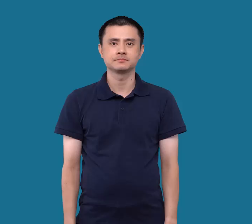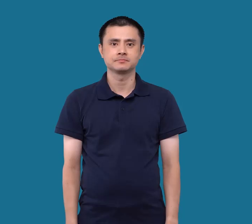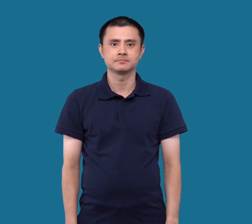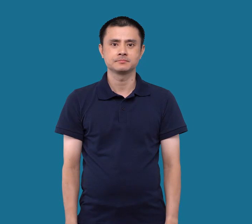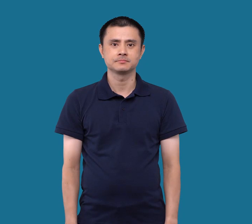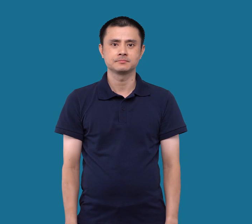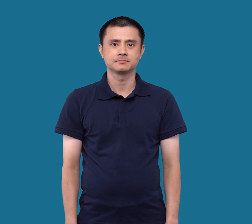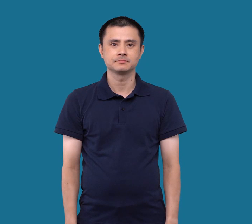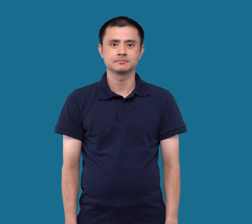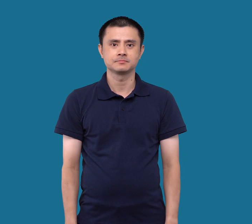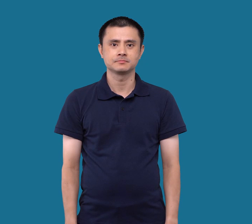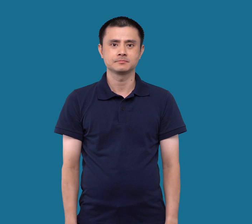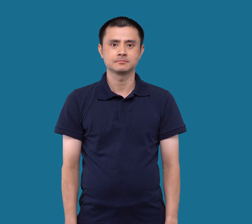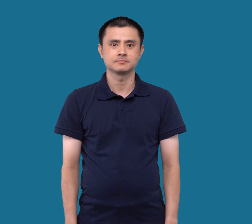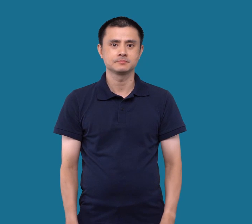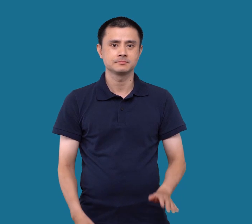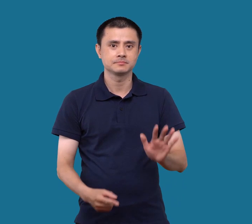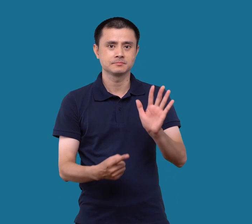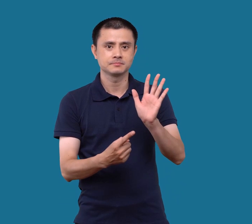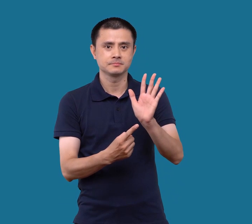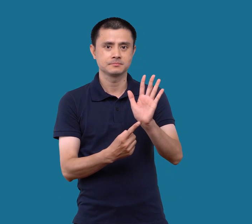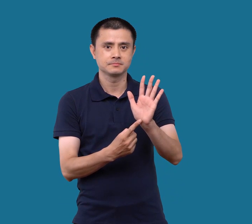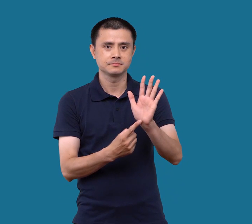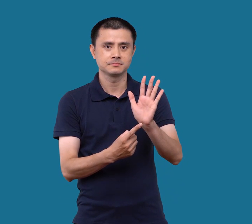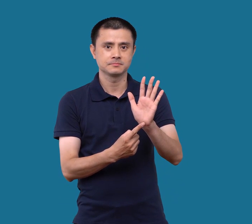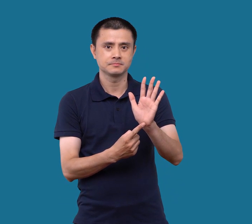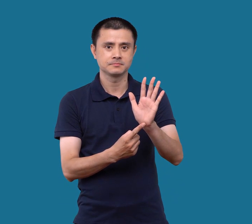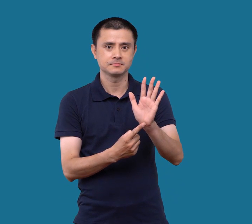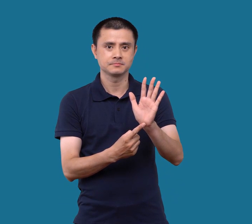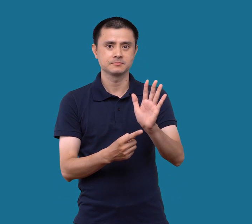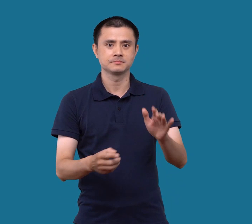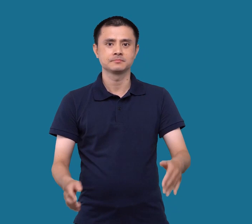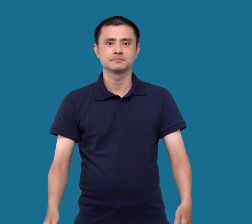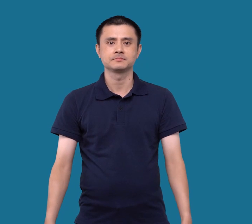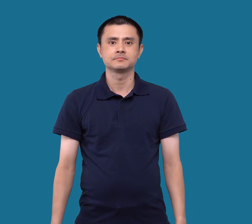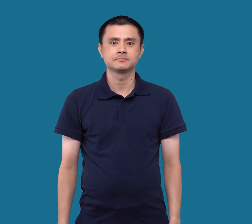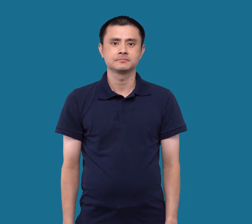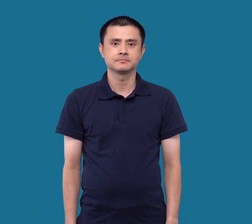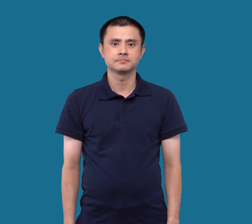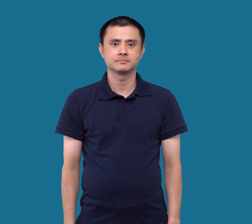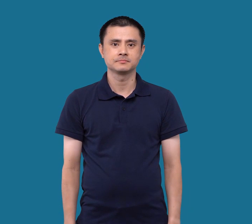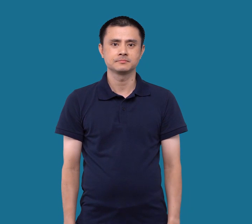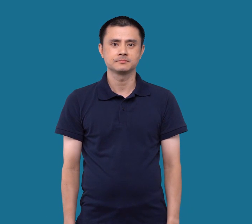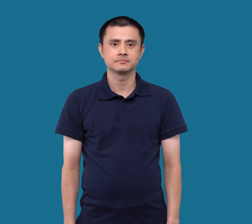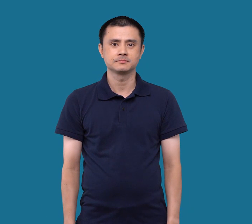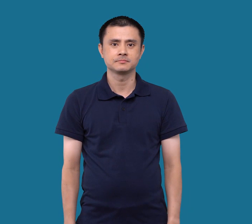bàn tay